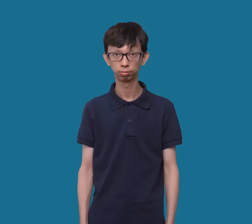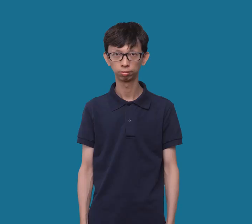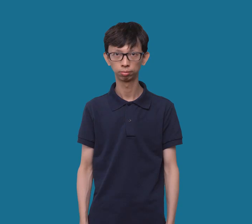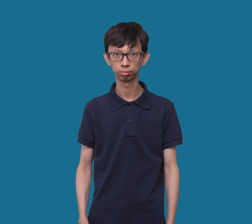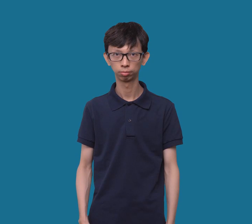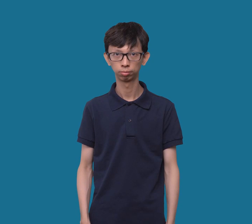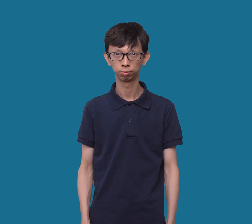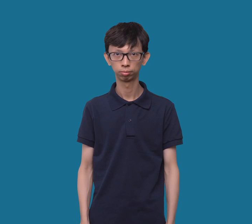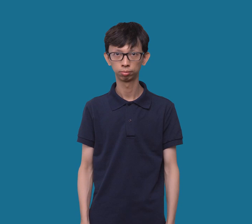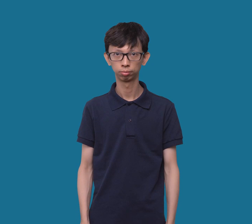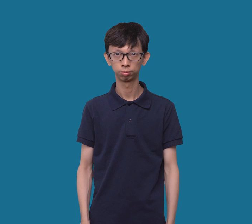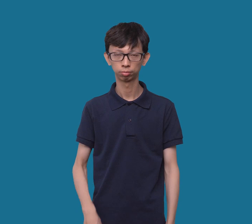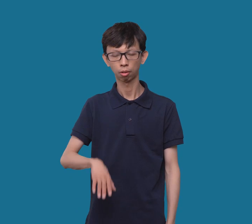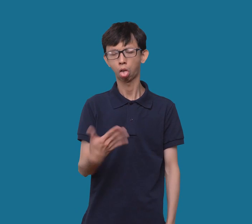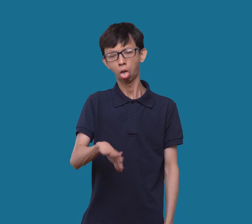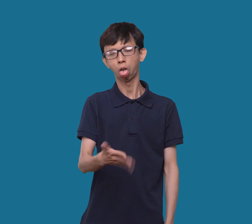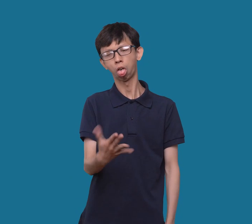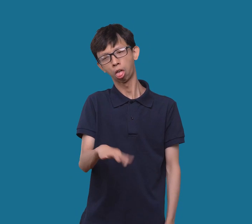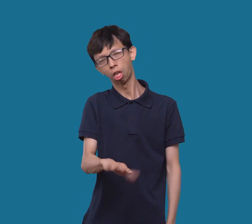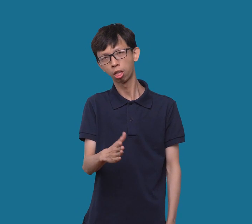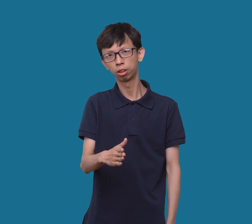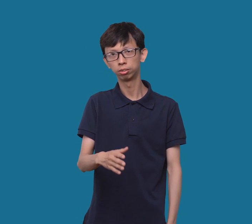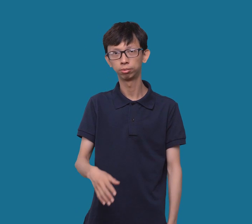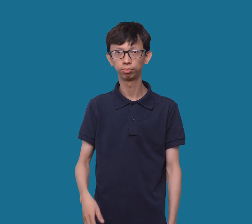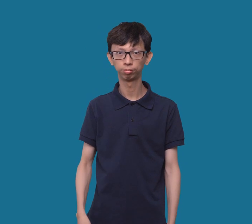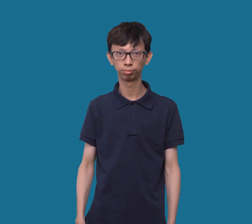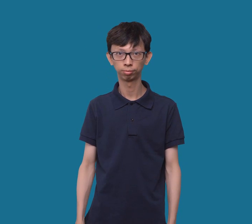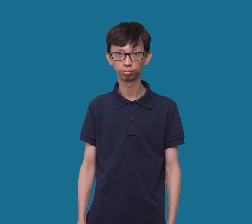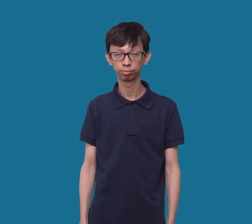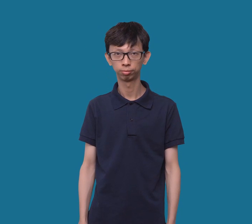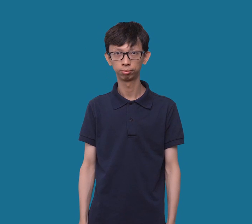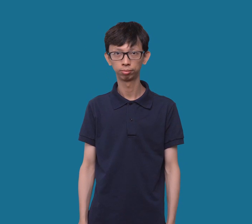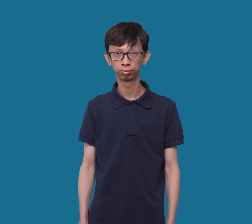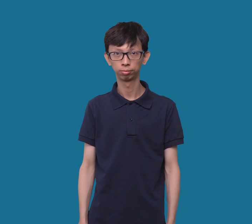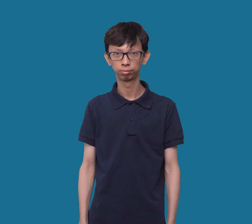vẫy vùng (cá)